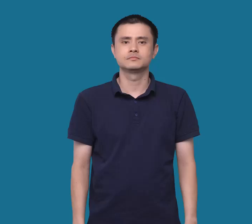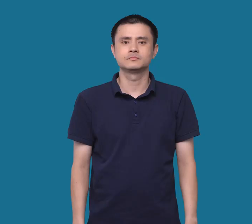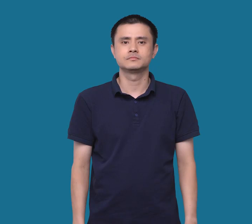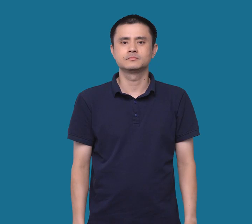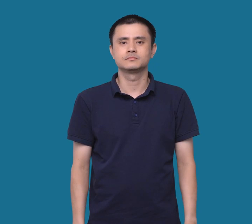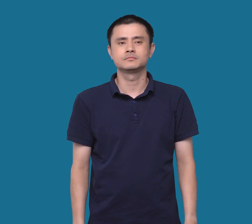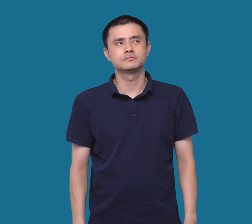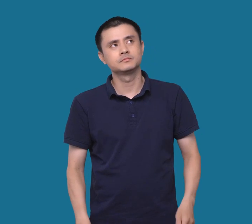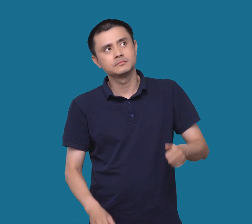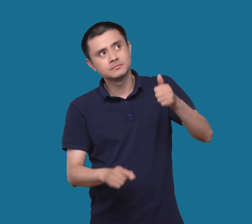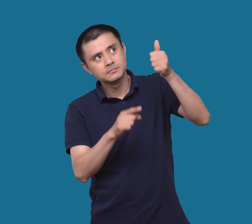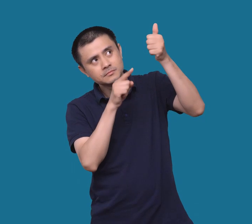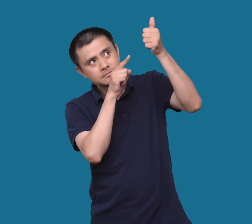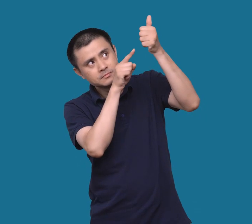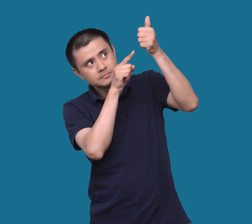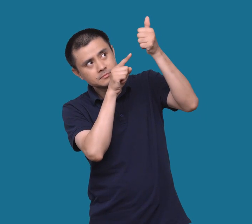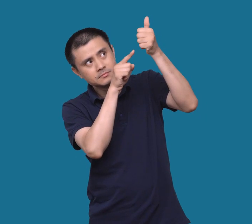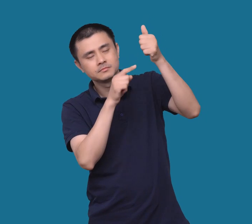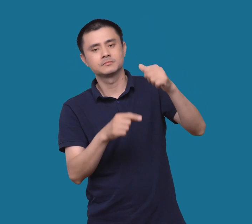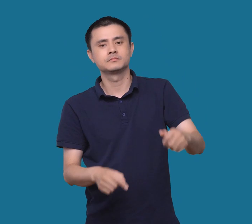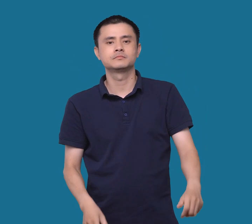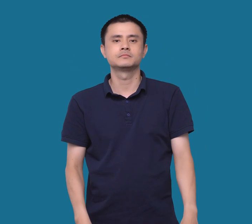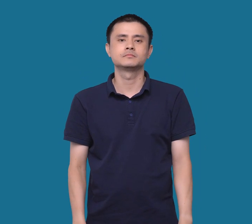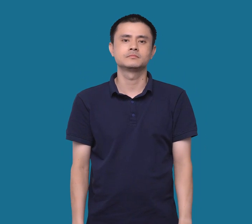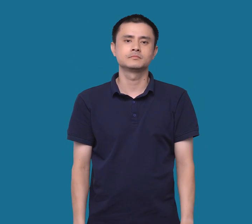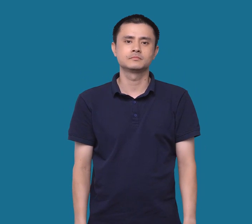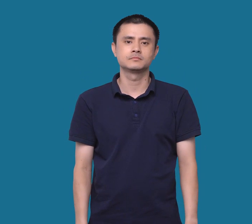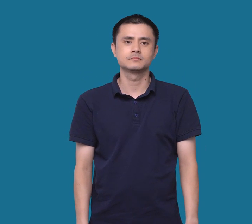tổ tiên